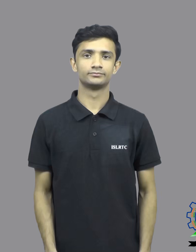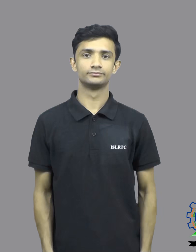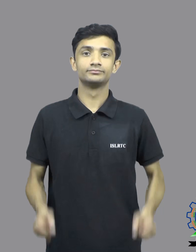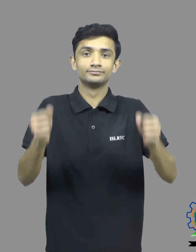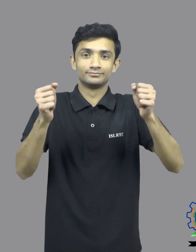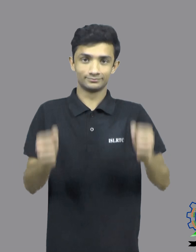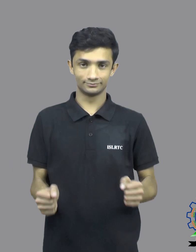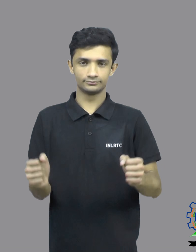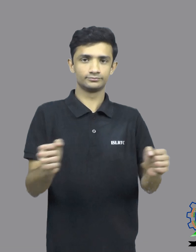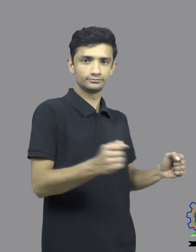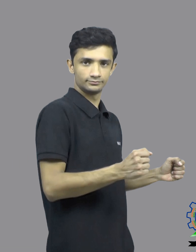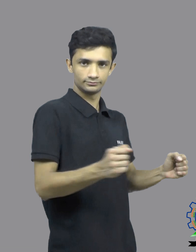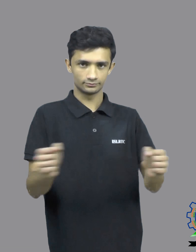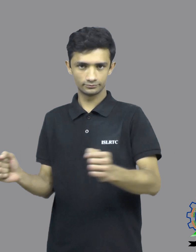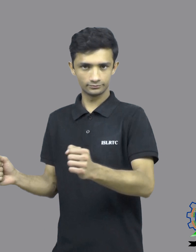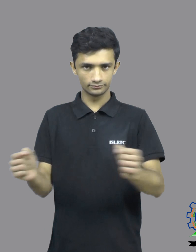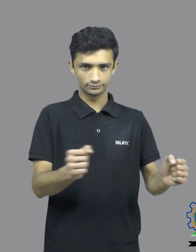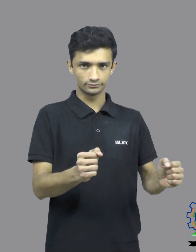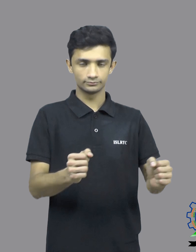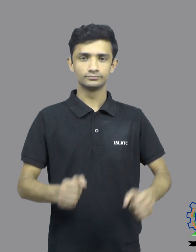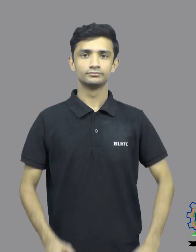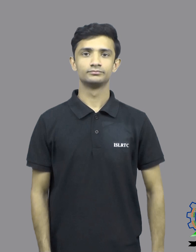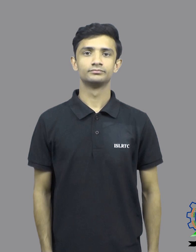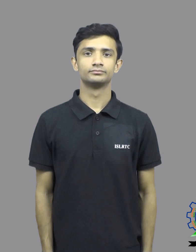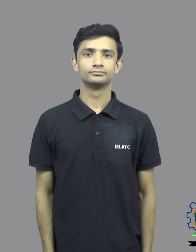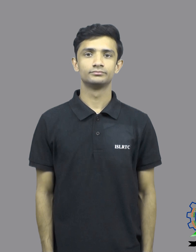Revolving Chair